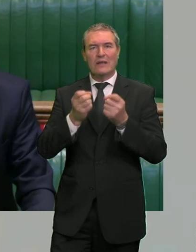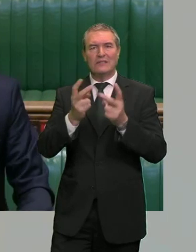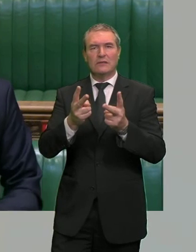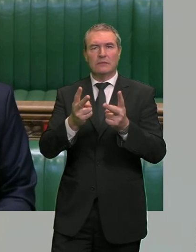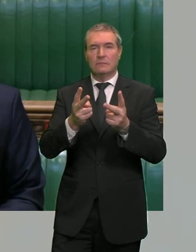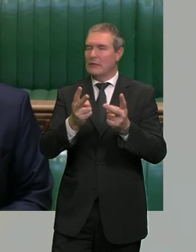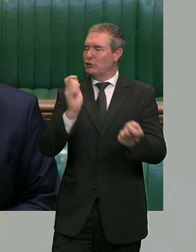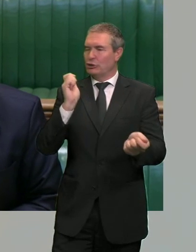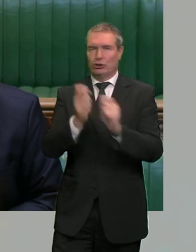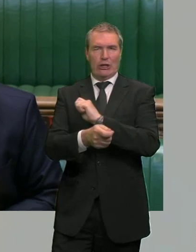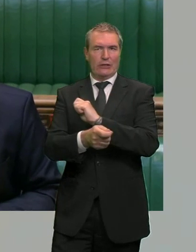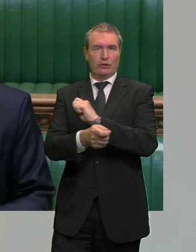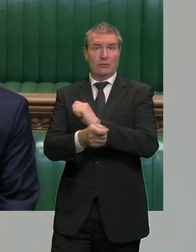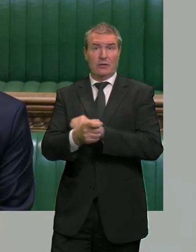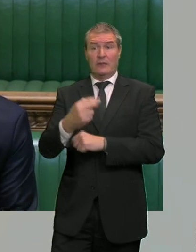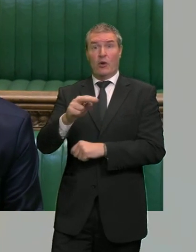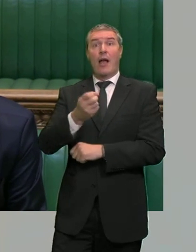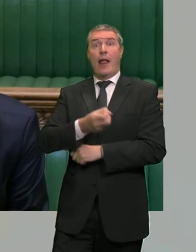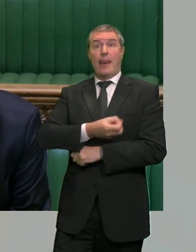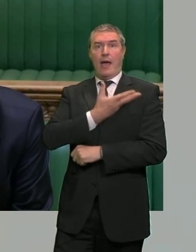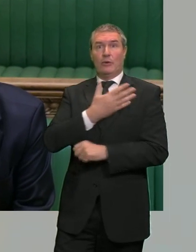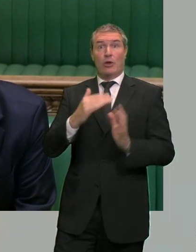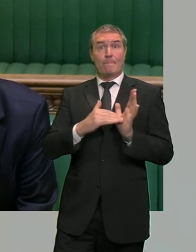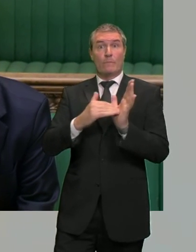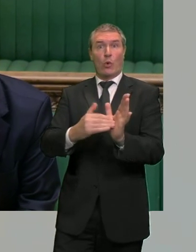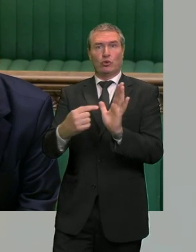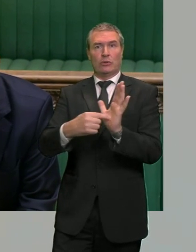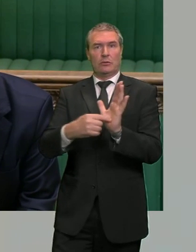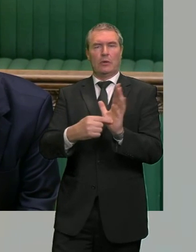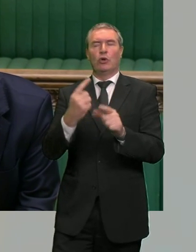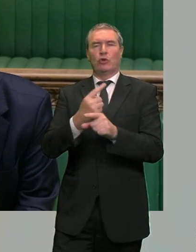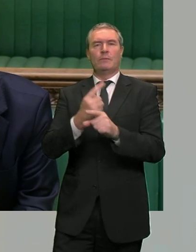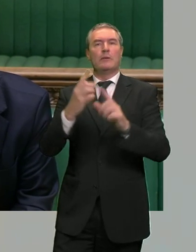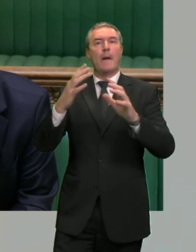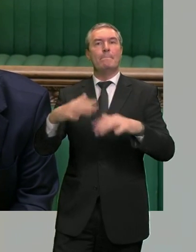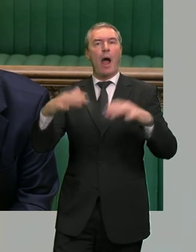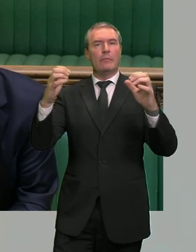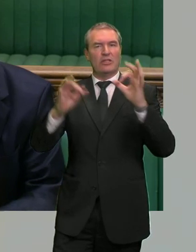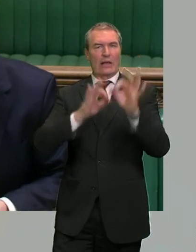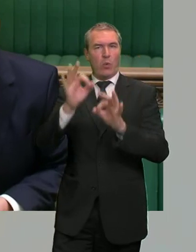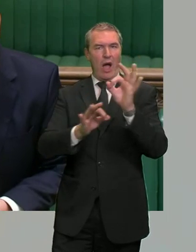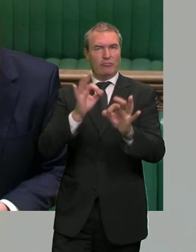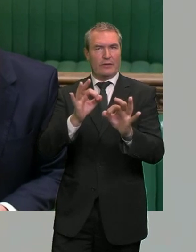This afternoon, Labour’s motion calls for a proper parliamentary inquiry into the scandal.